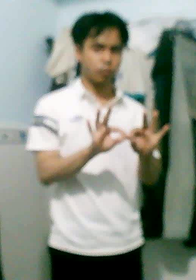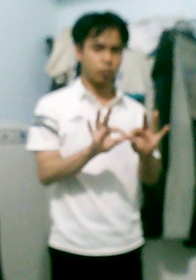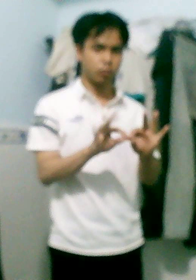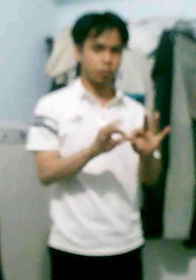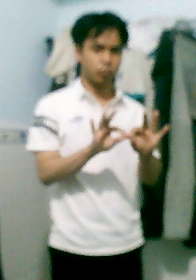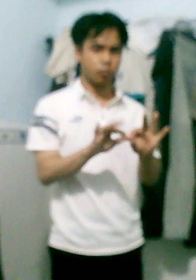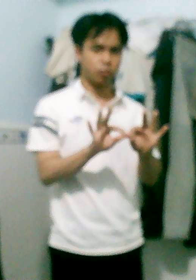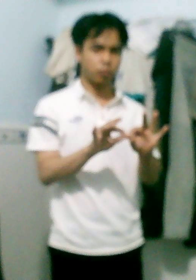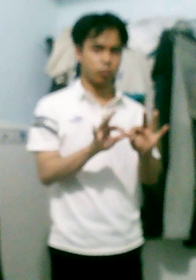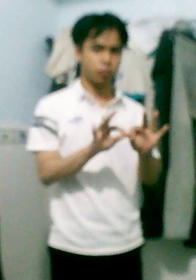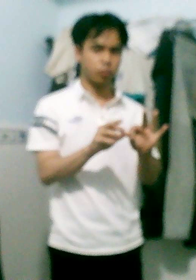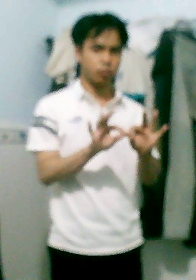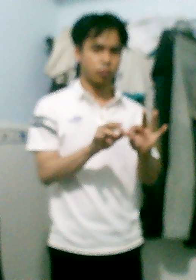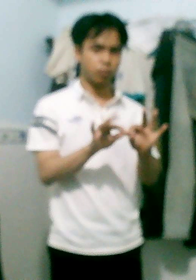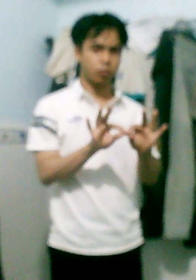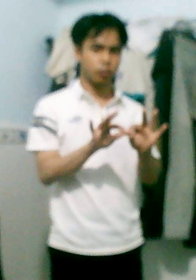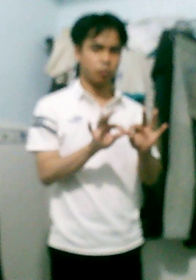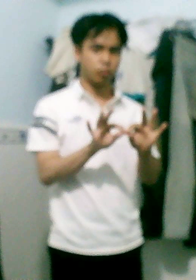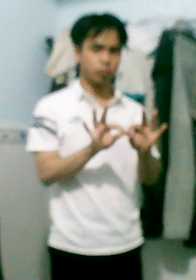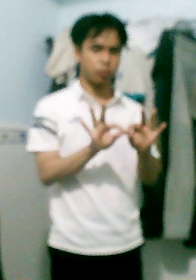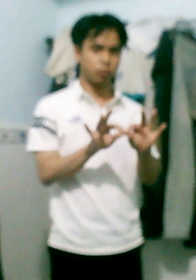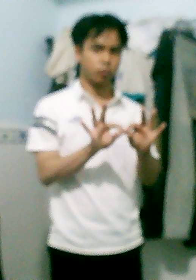phien dich